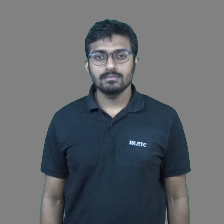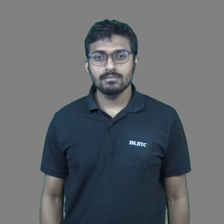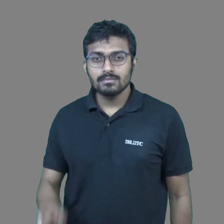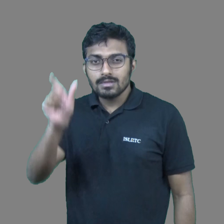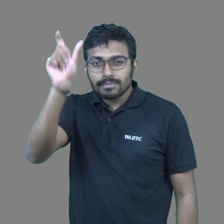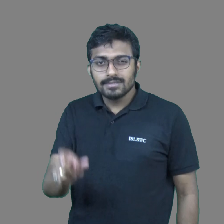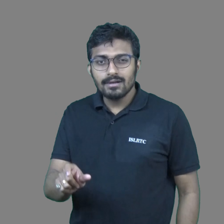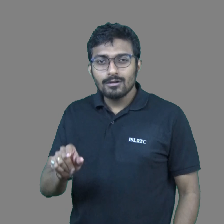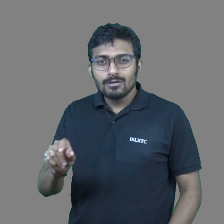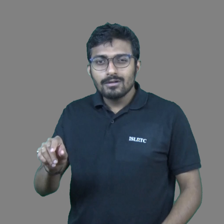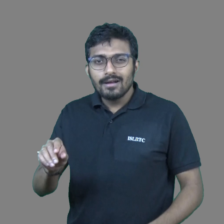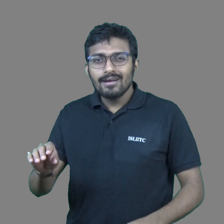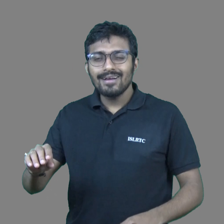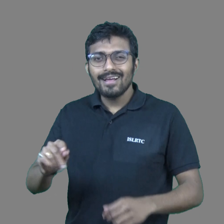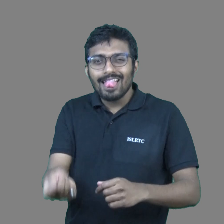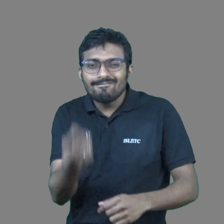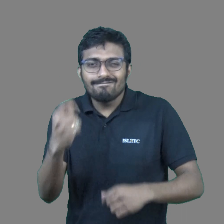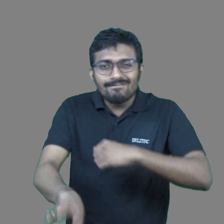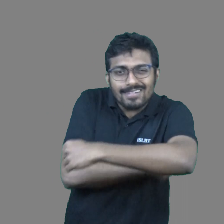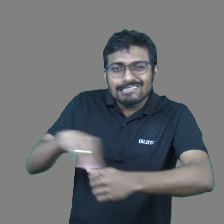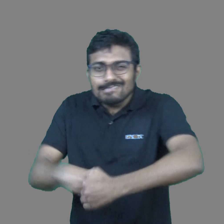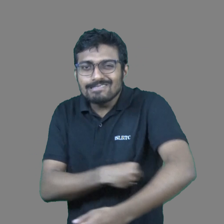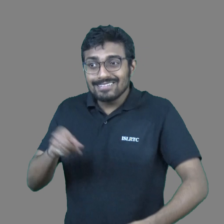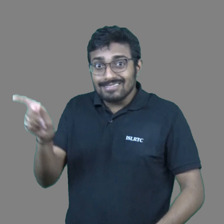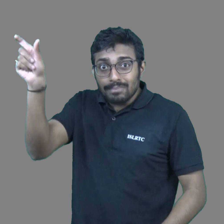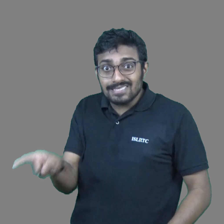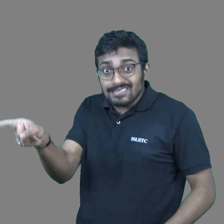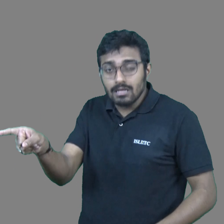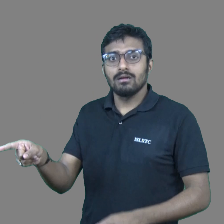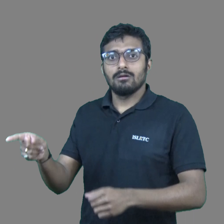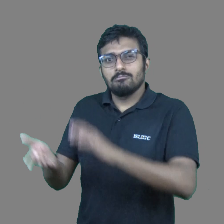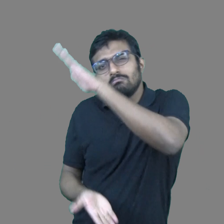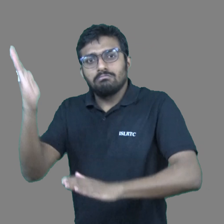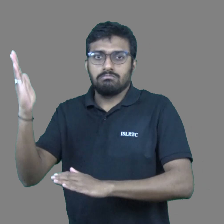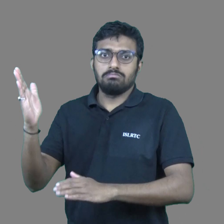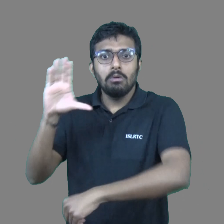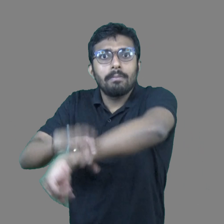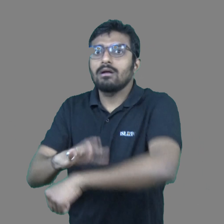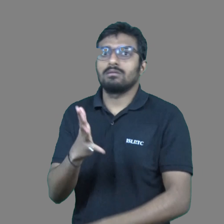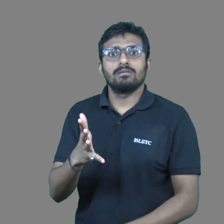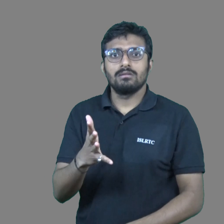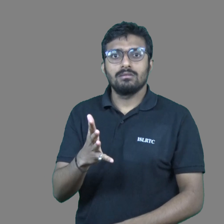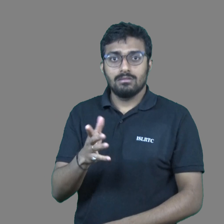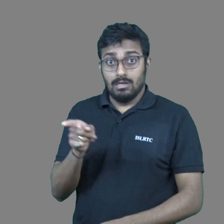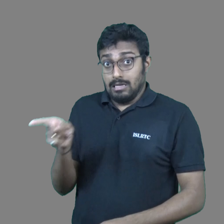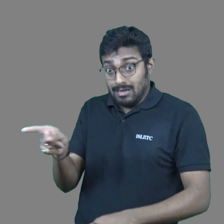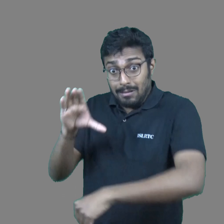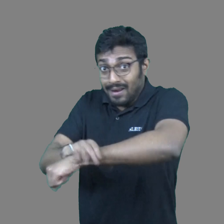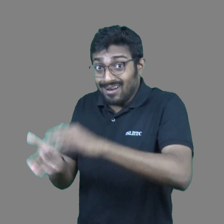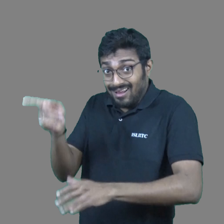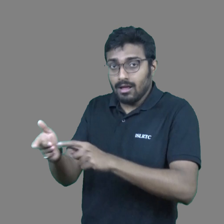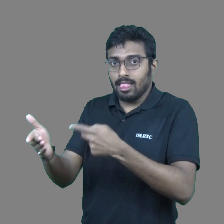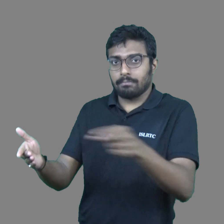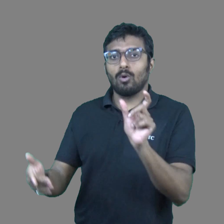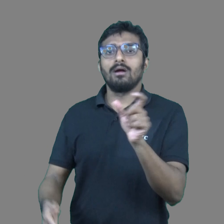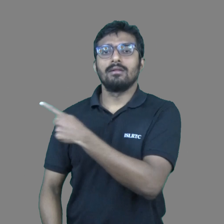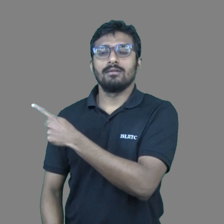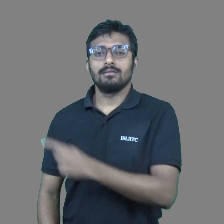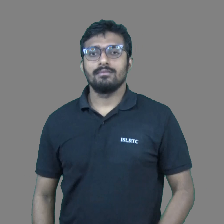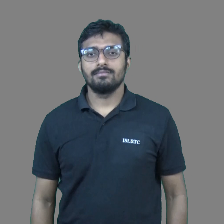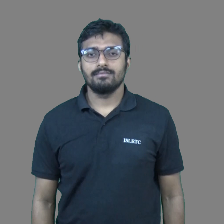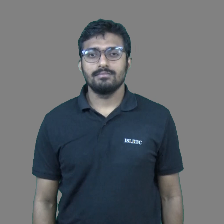At large On the loose